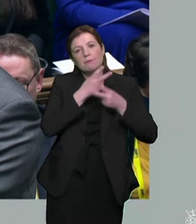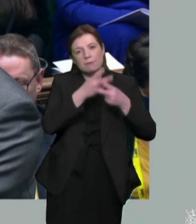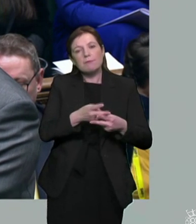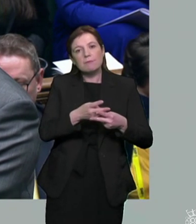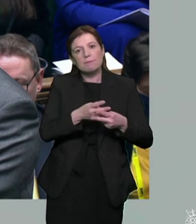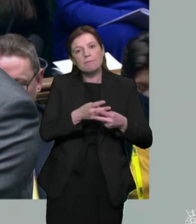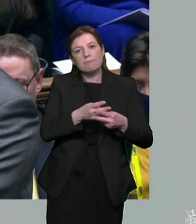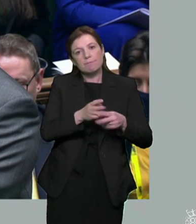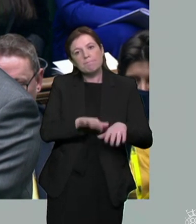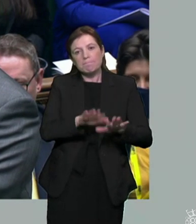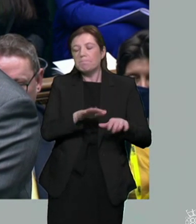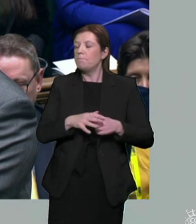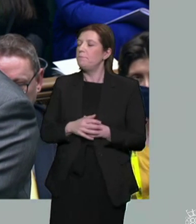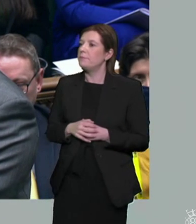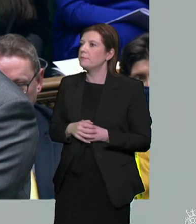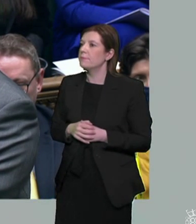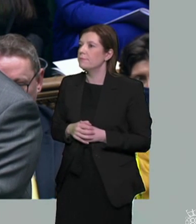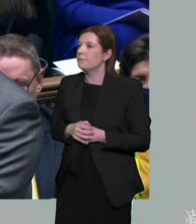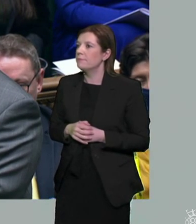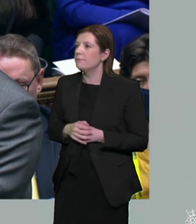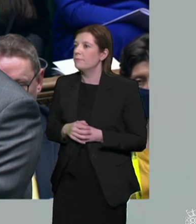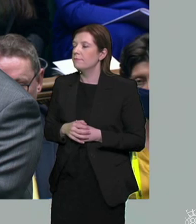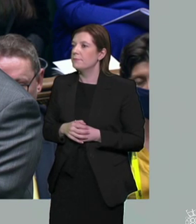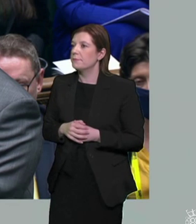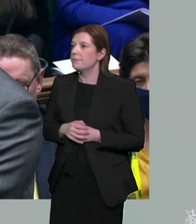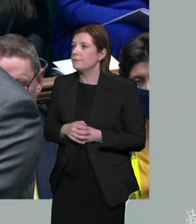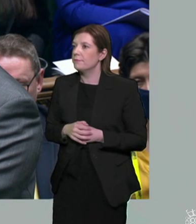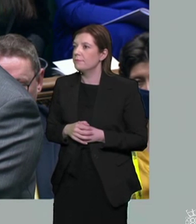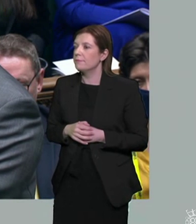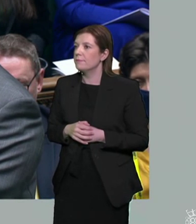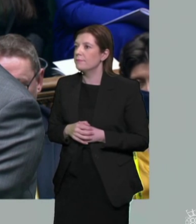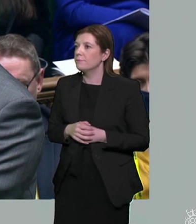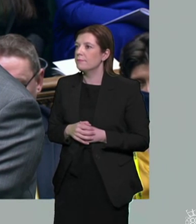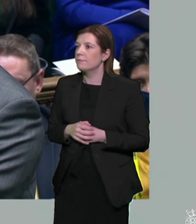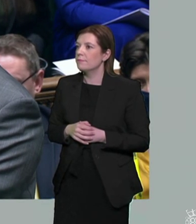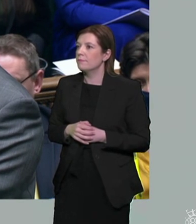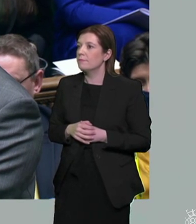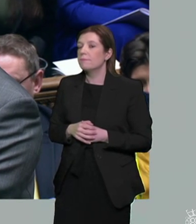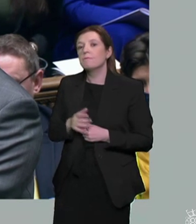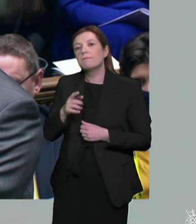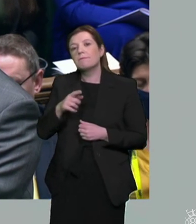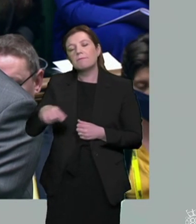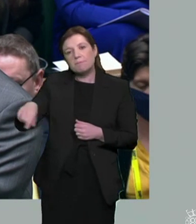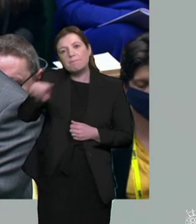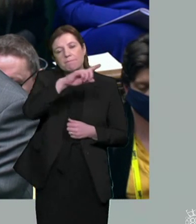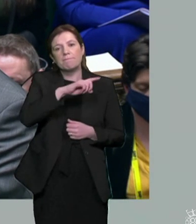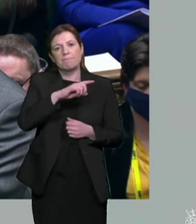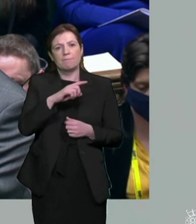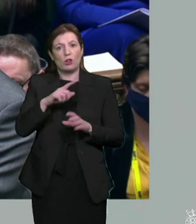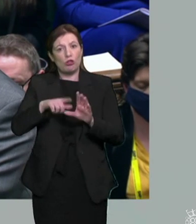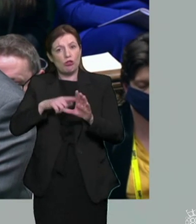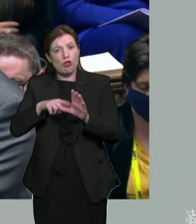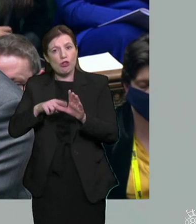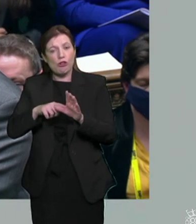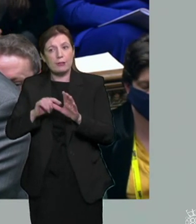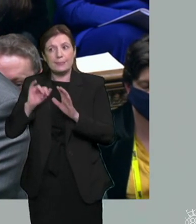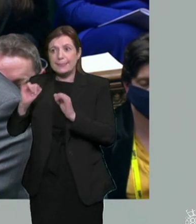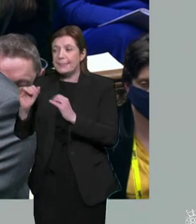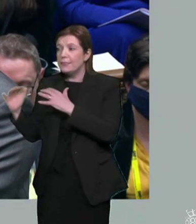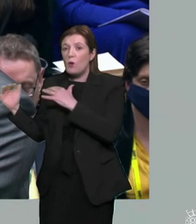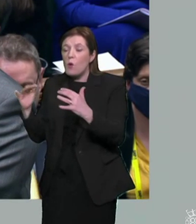I would like to take this opportunity to thank everyone who has helped to make sure that we can offer a new start to these young people, away from the war.